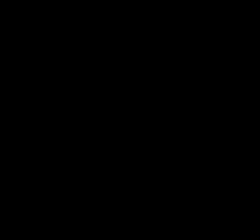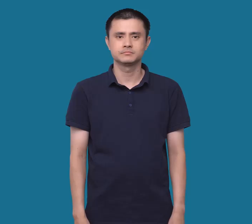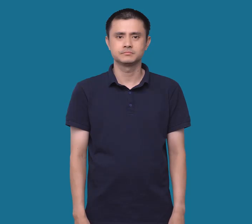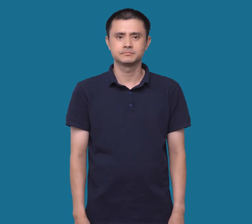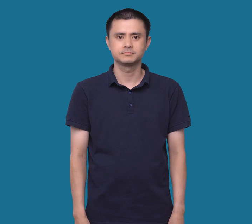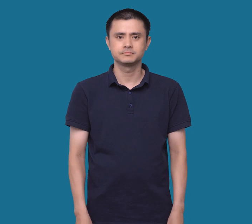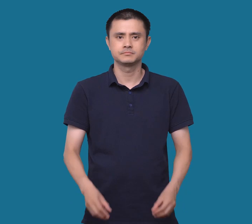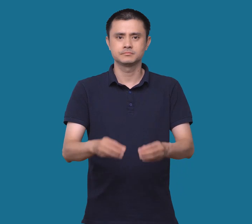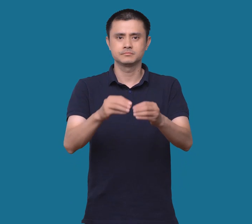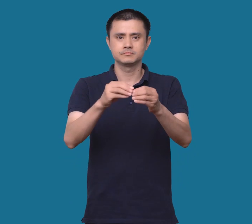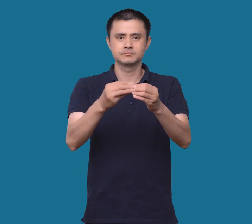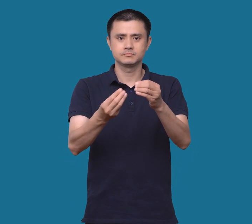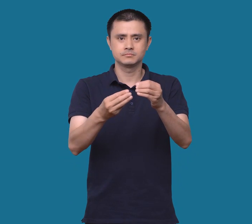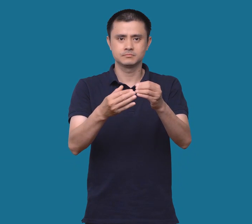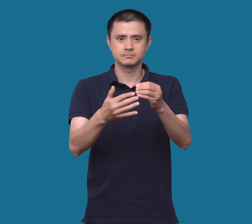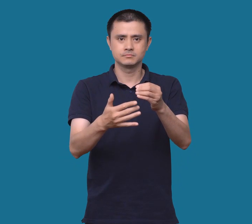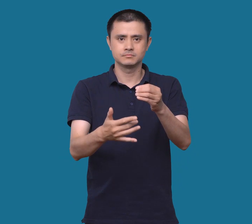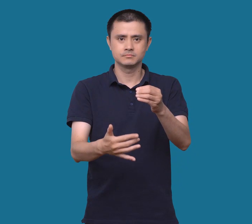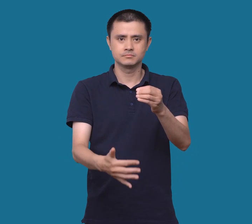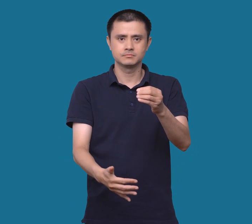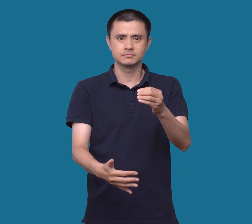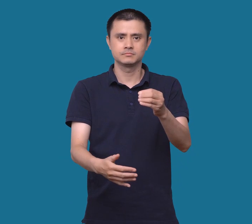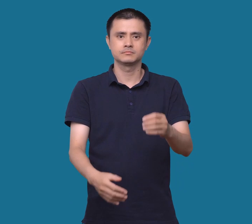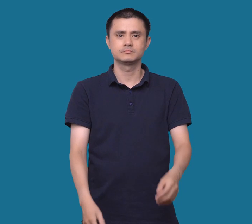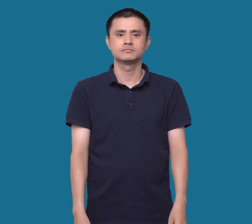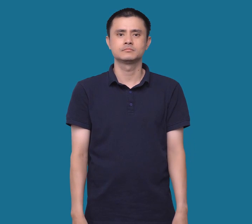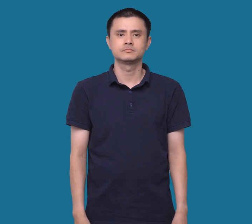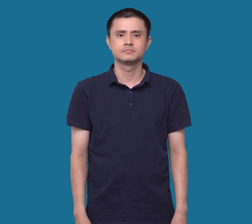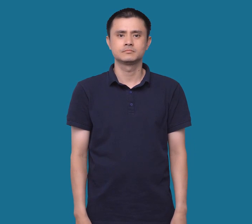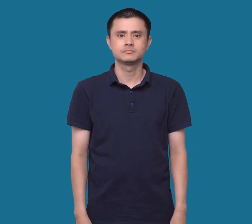bụi phấn